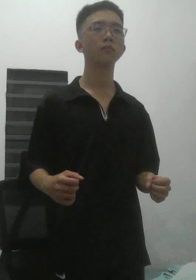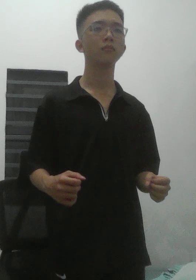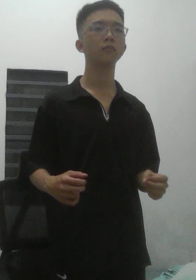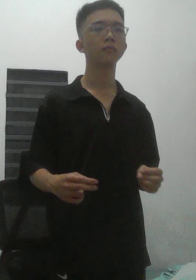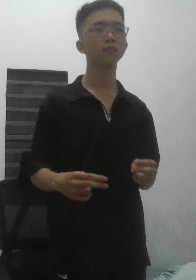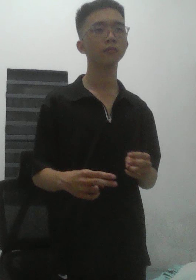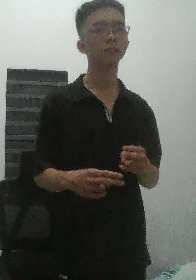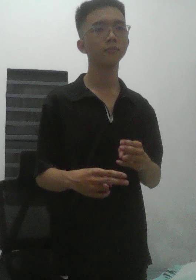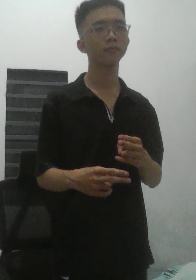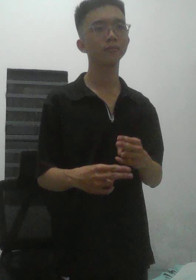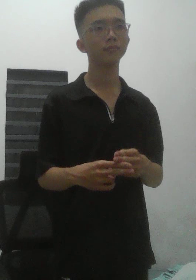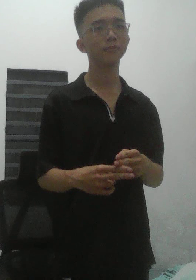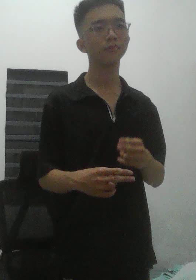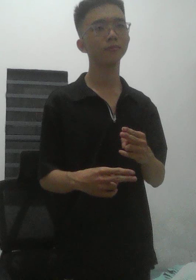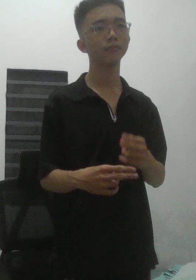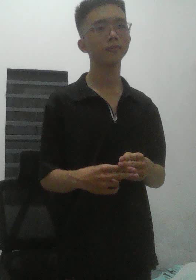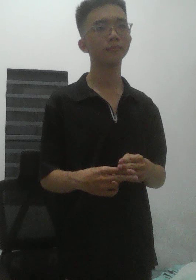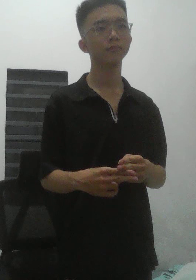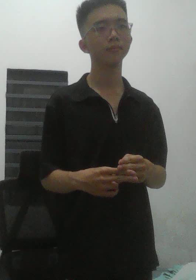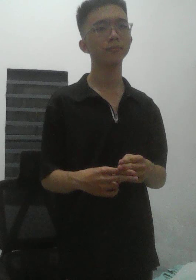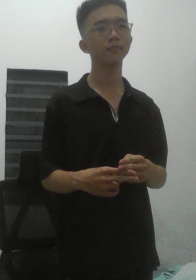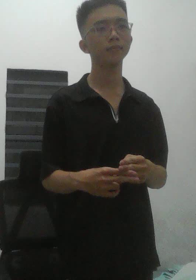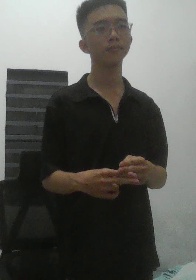ten